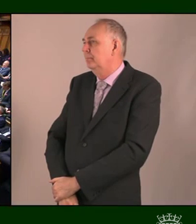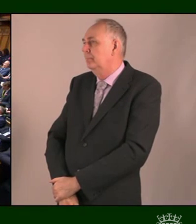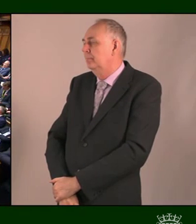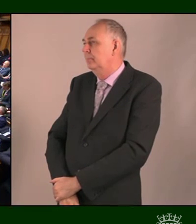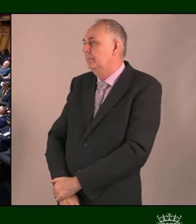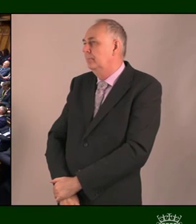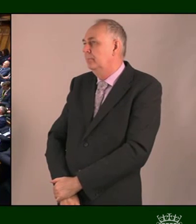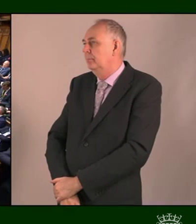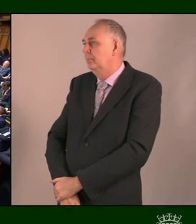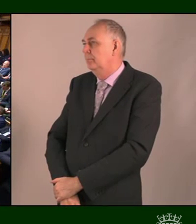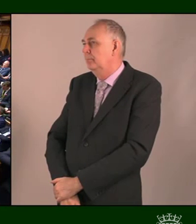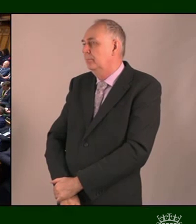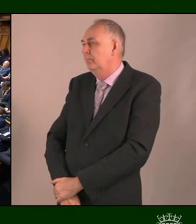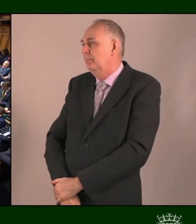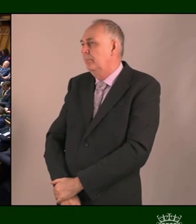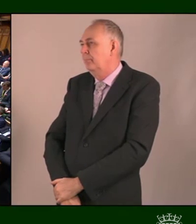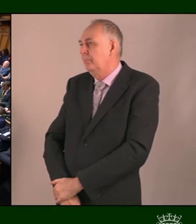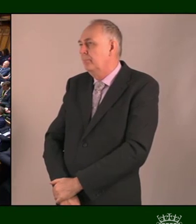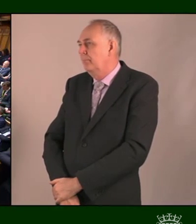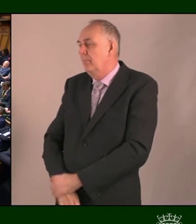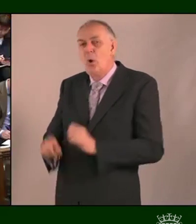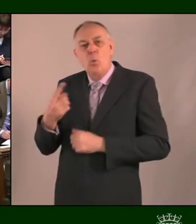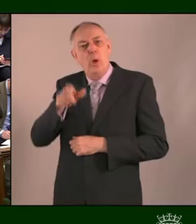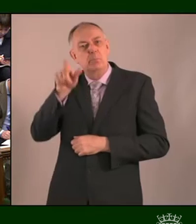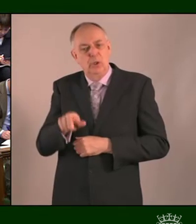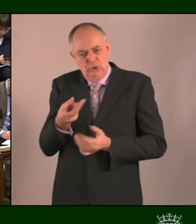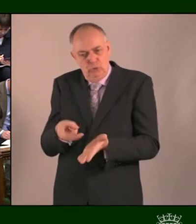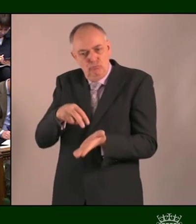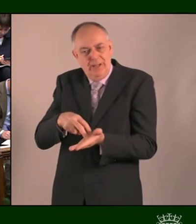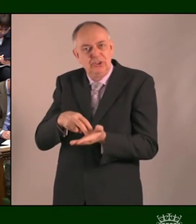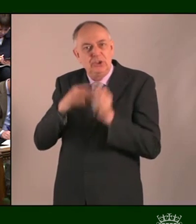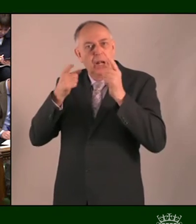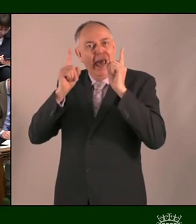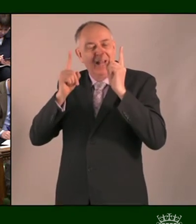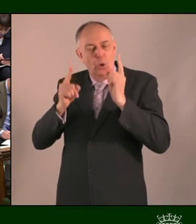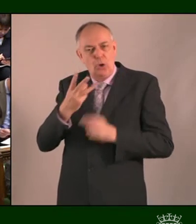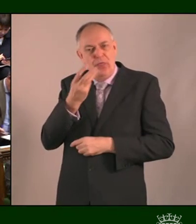Karbon Homes, a registered social landlord, has over 30,000 homes in the north and north-east.